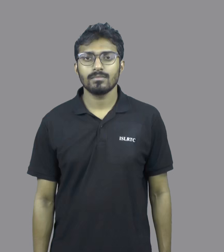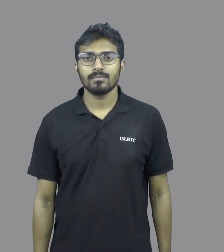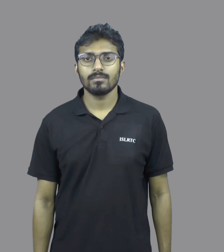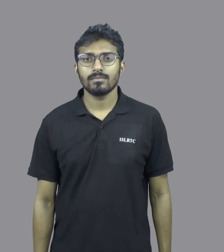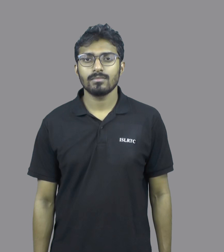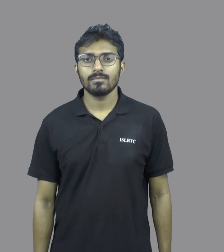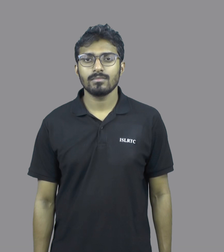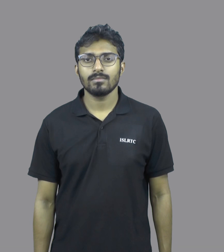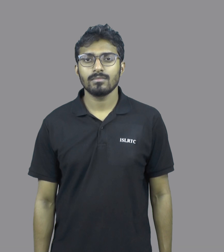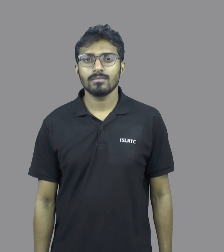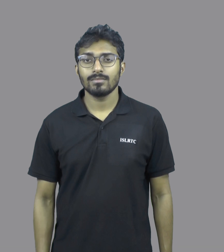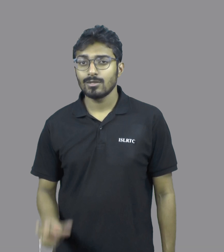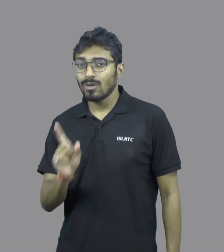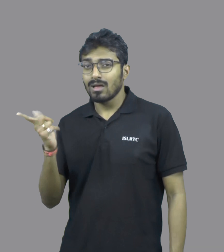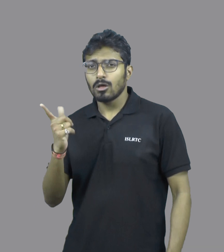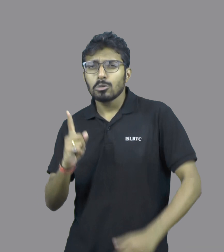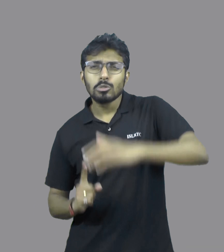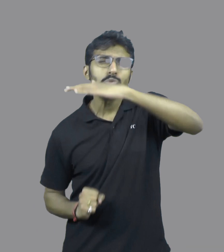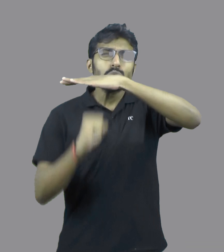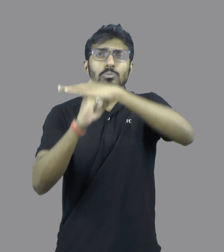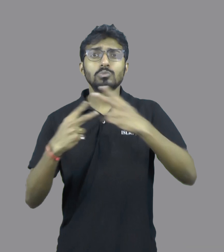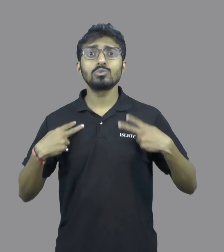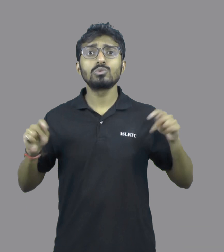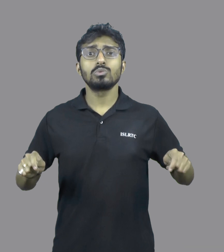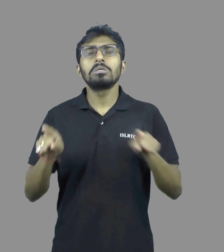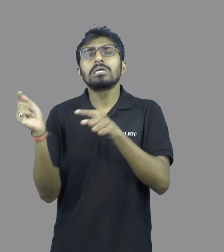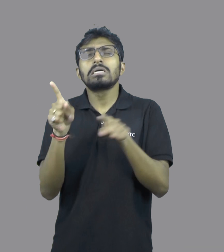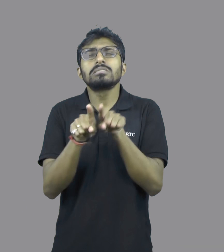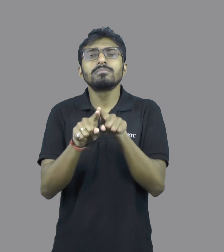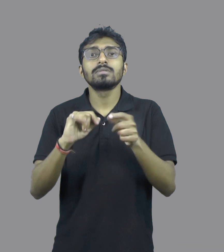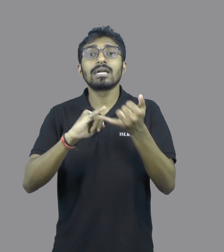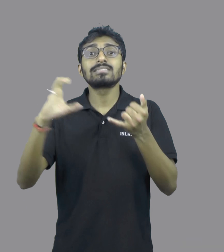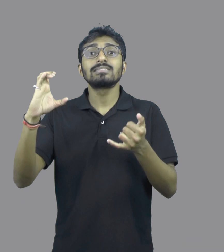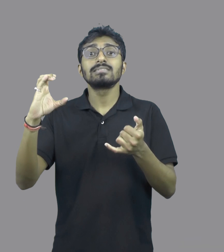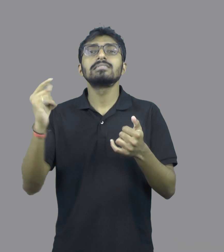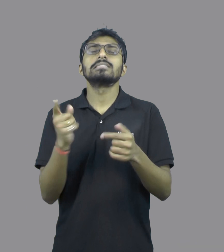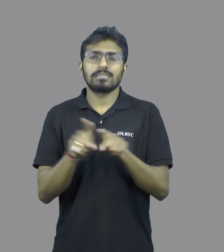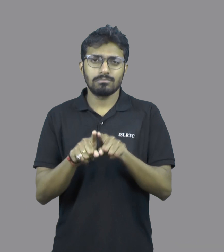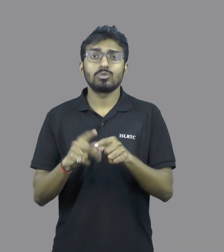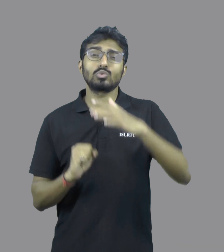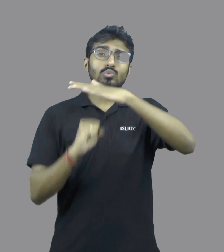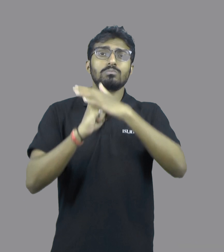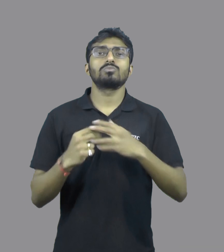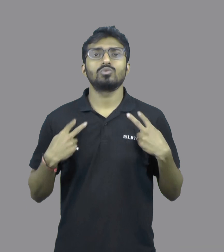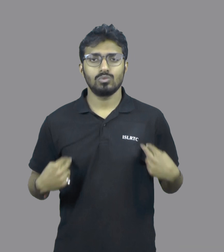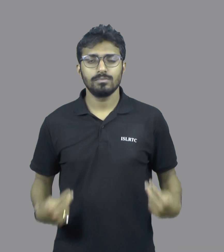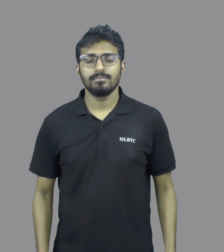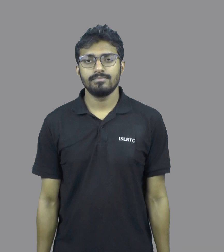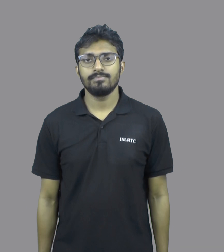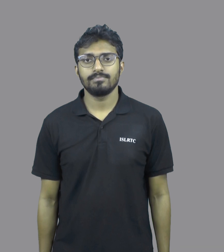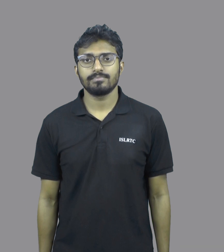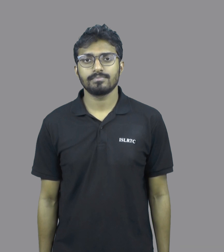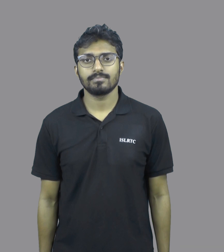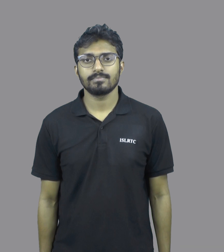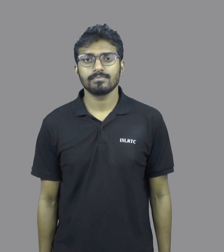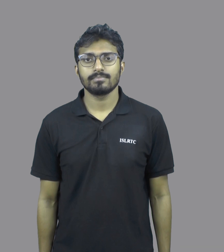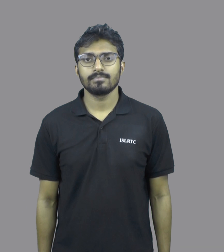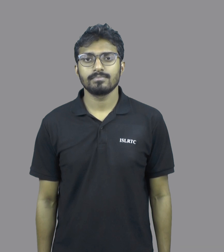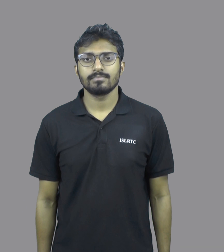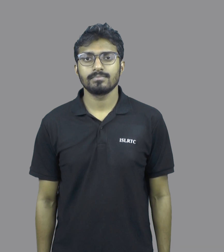Apex Court